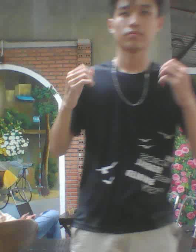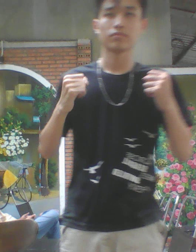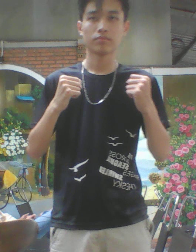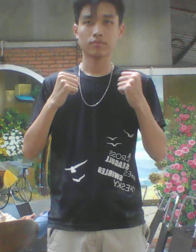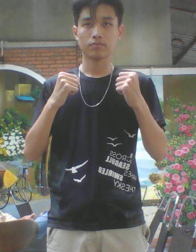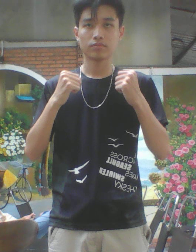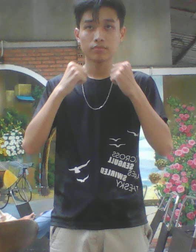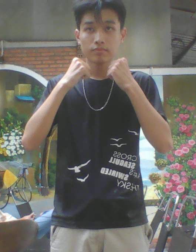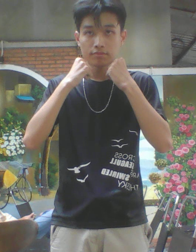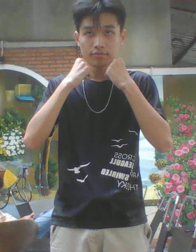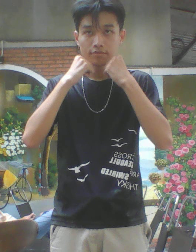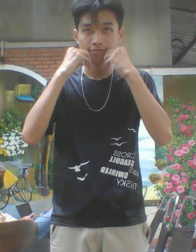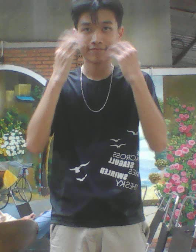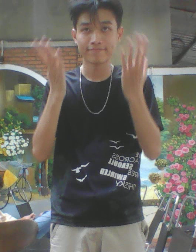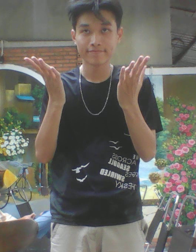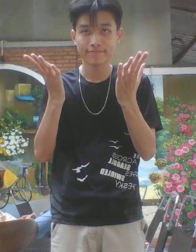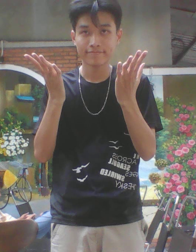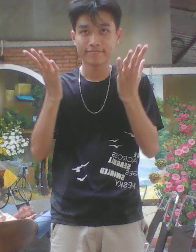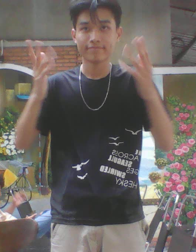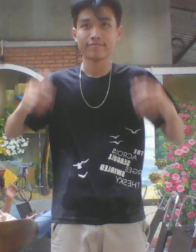cam on